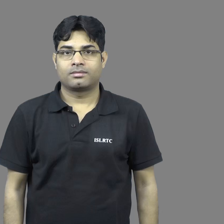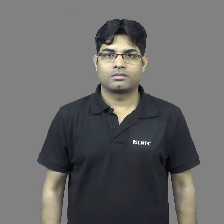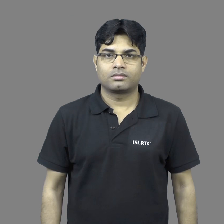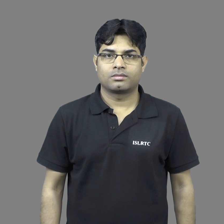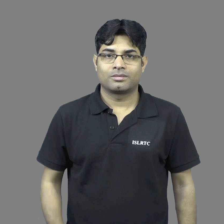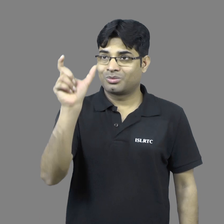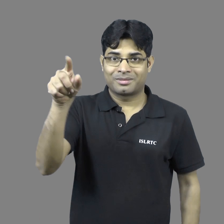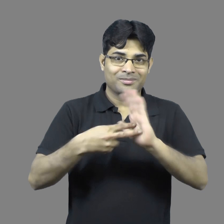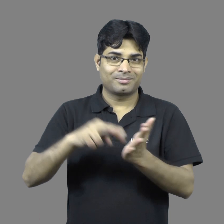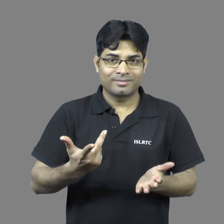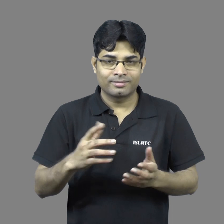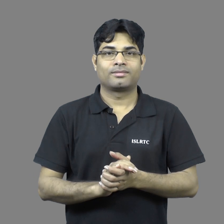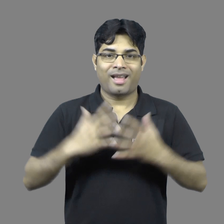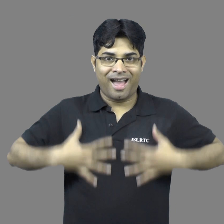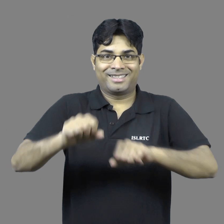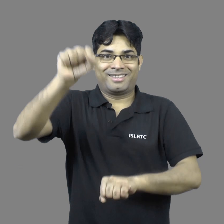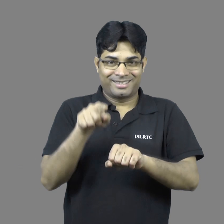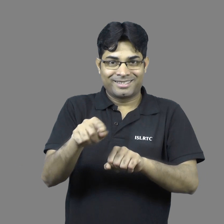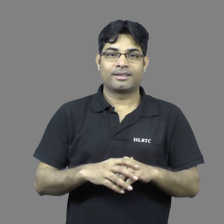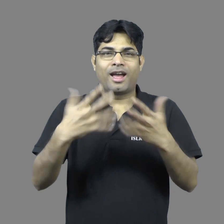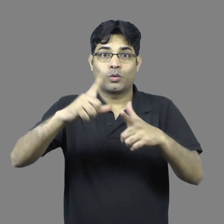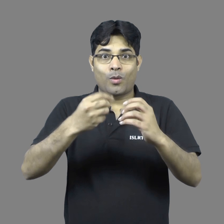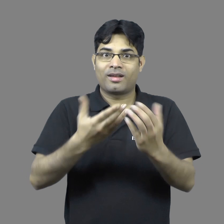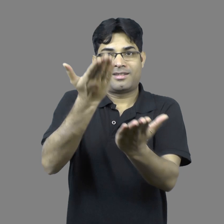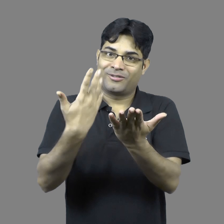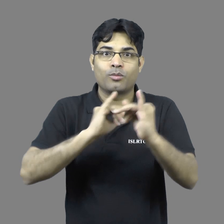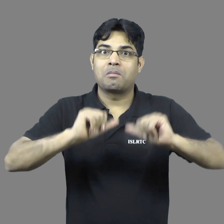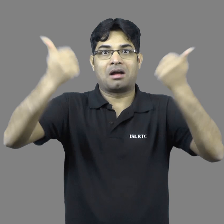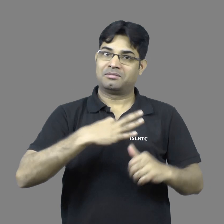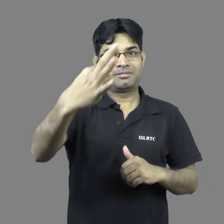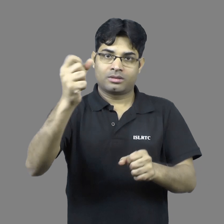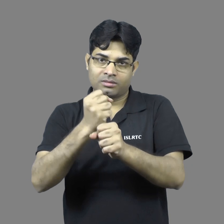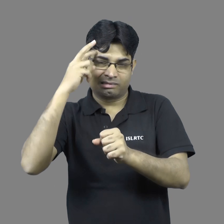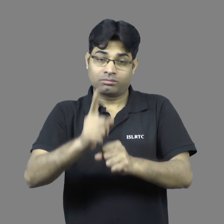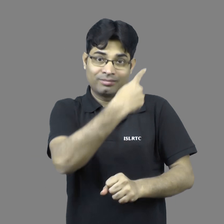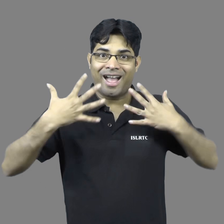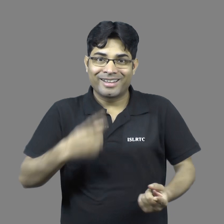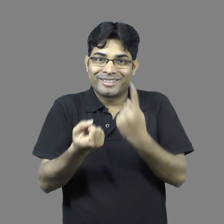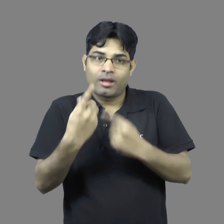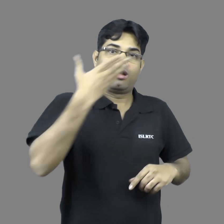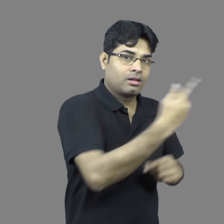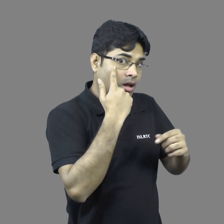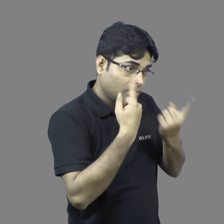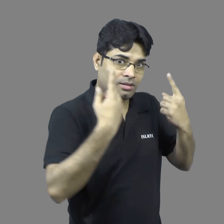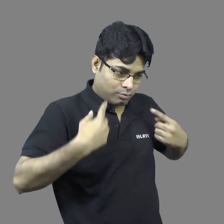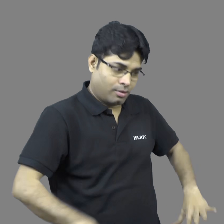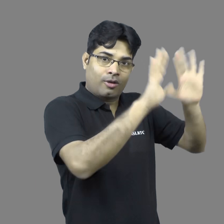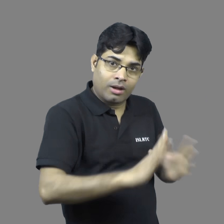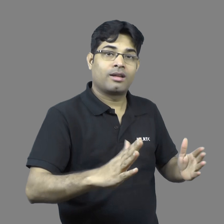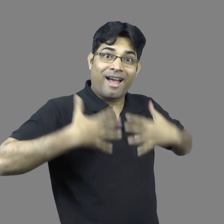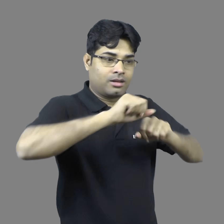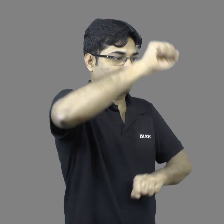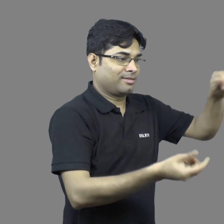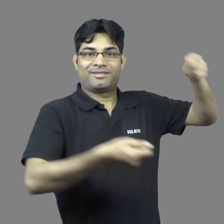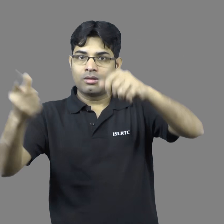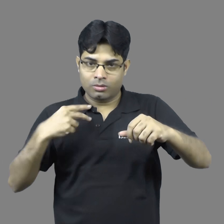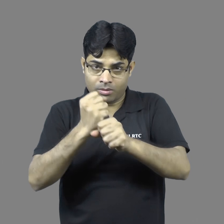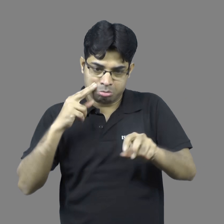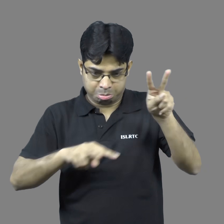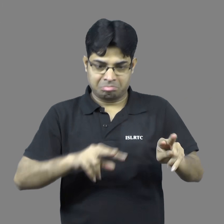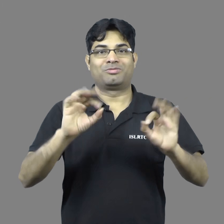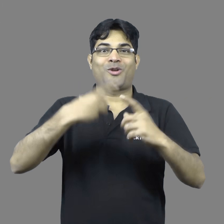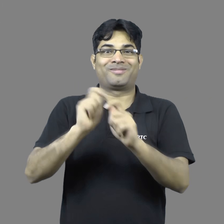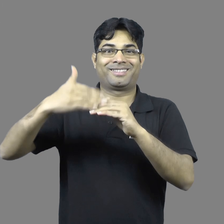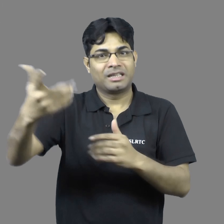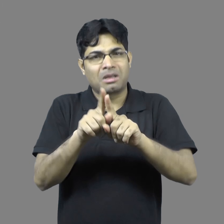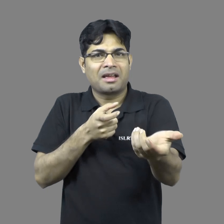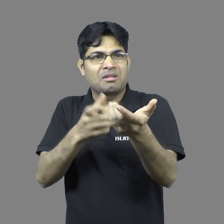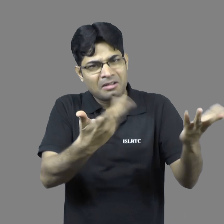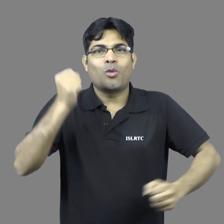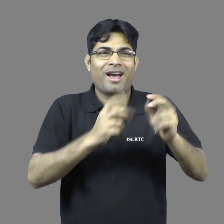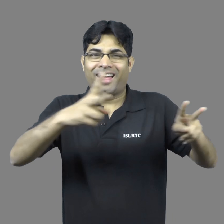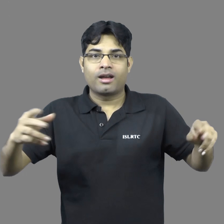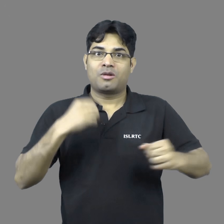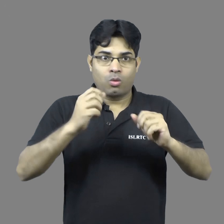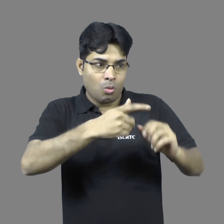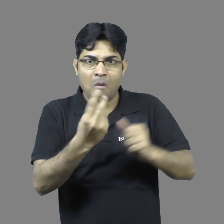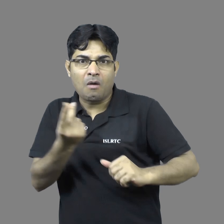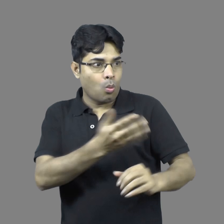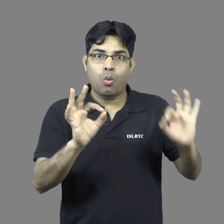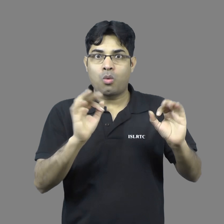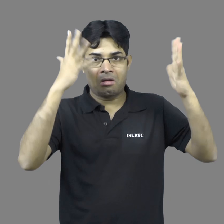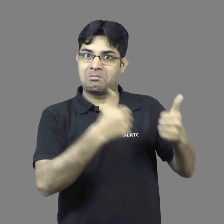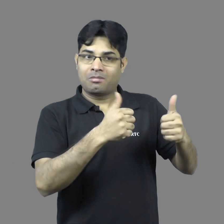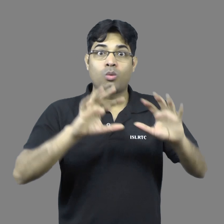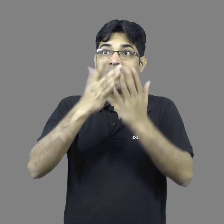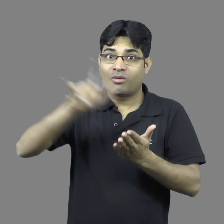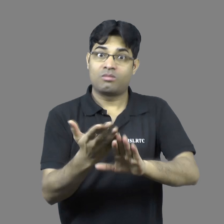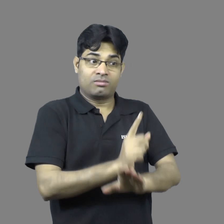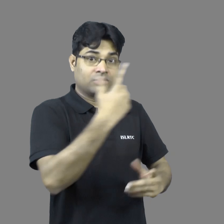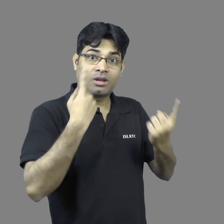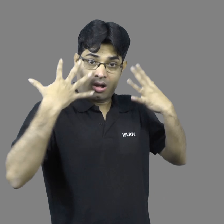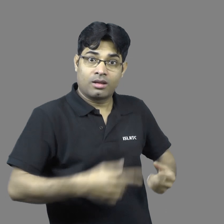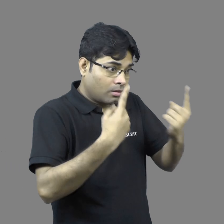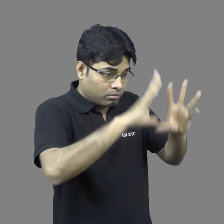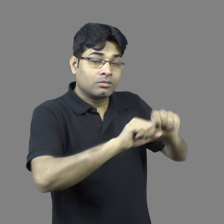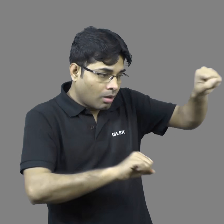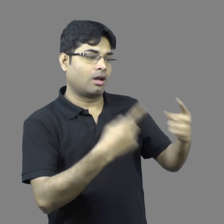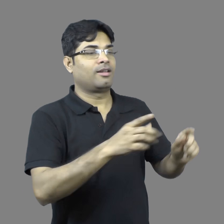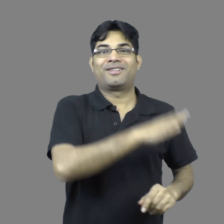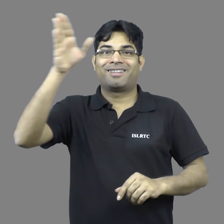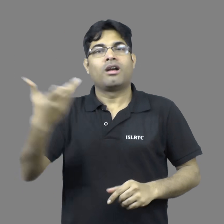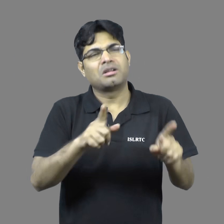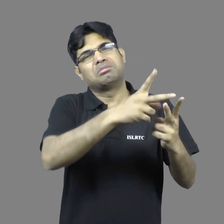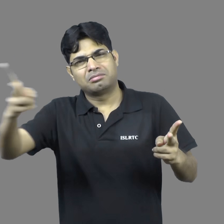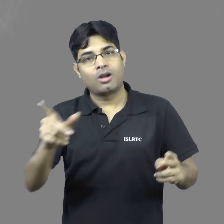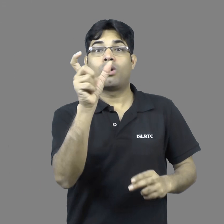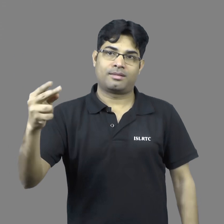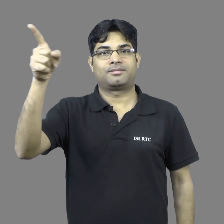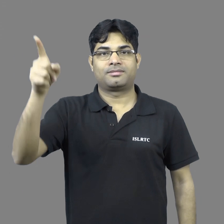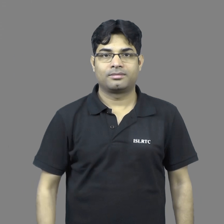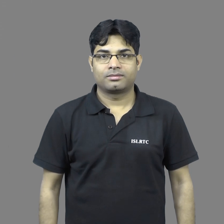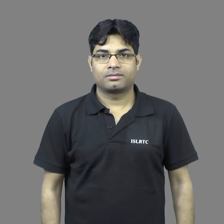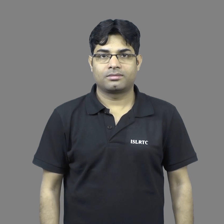Fitness Certificate